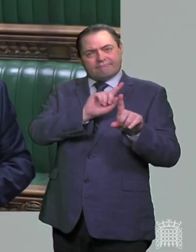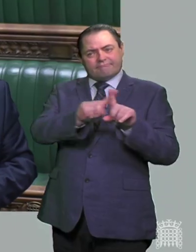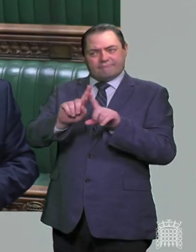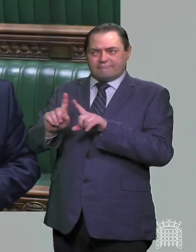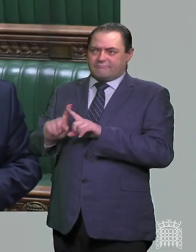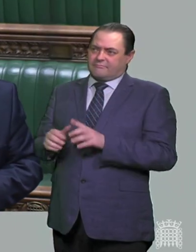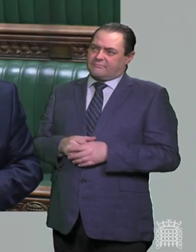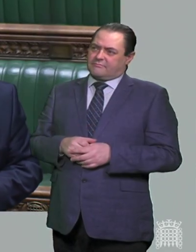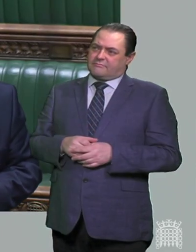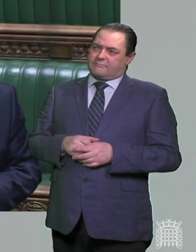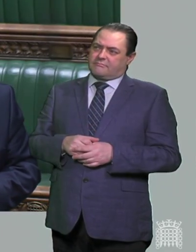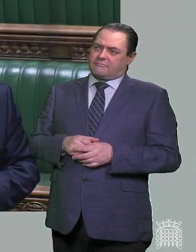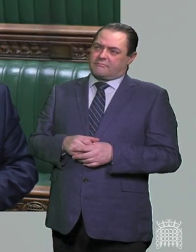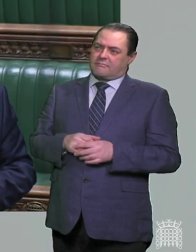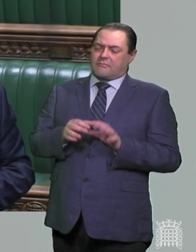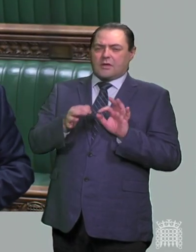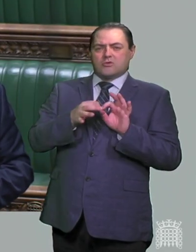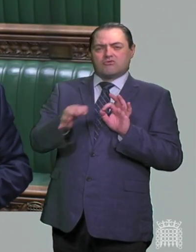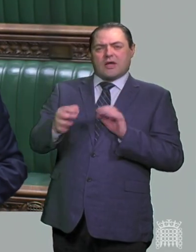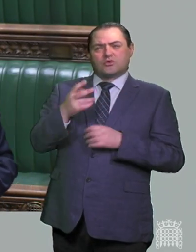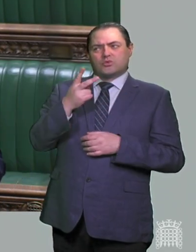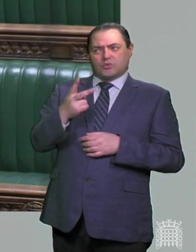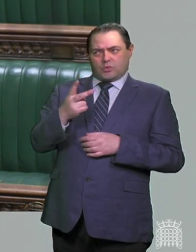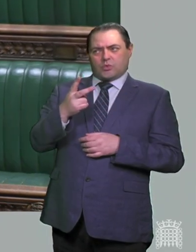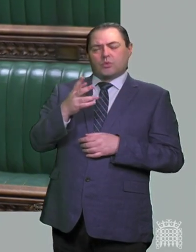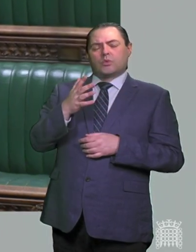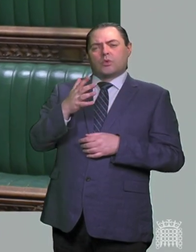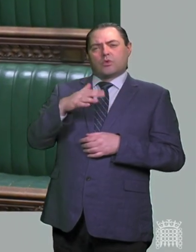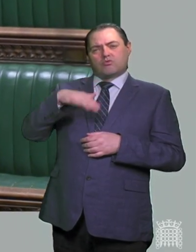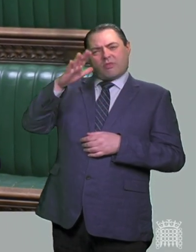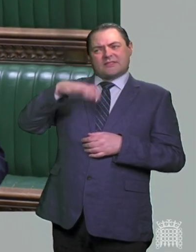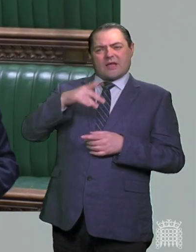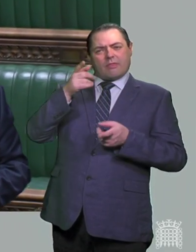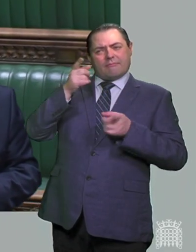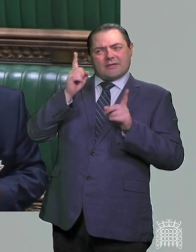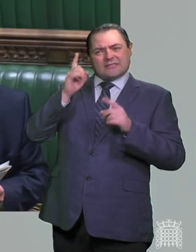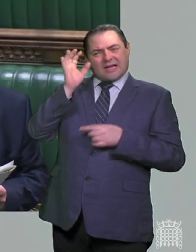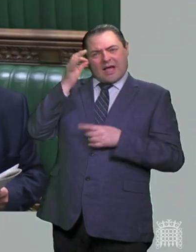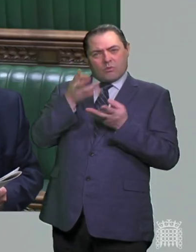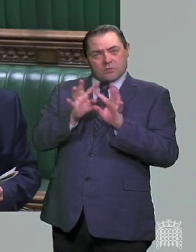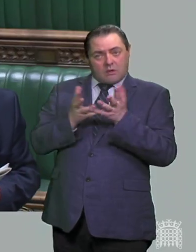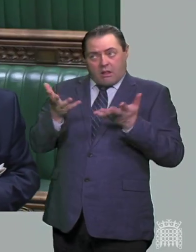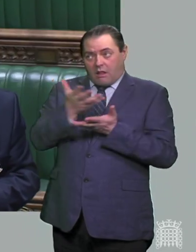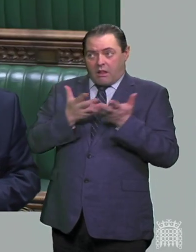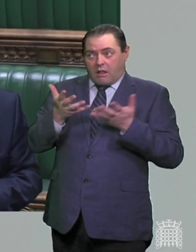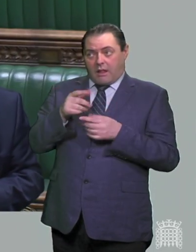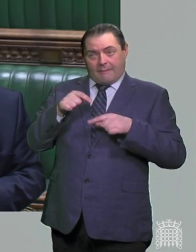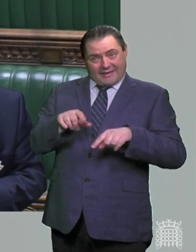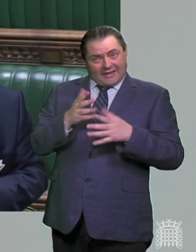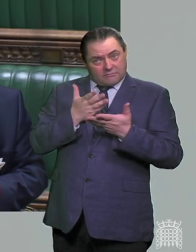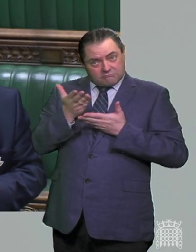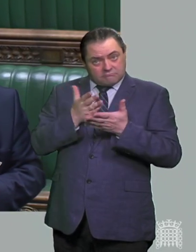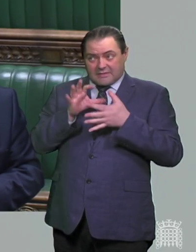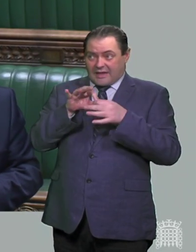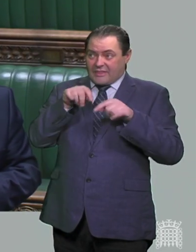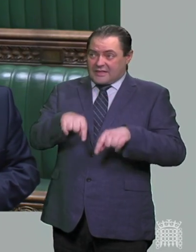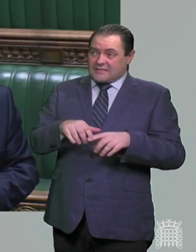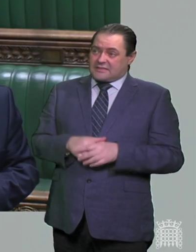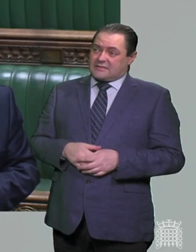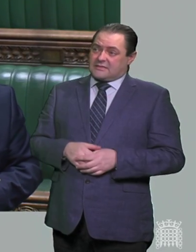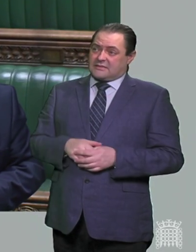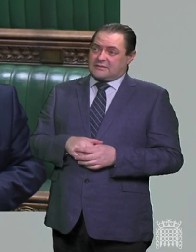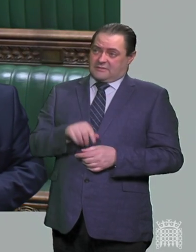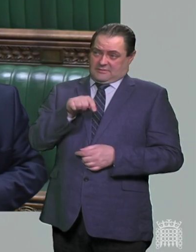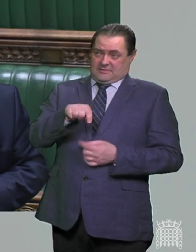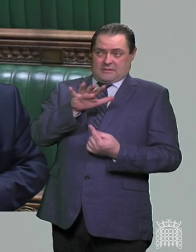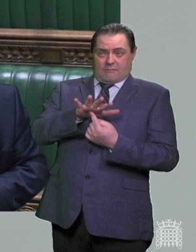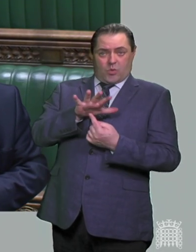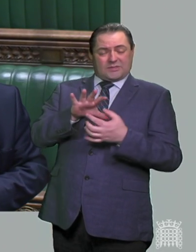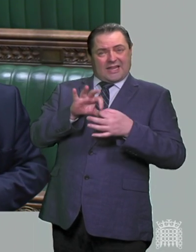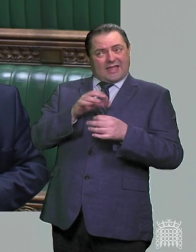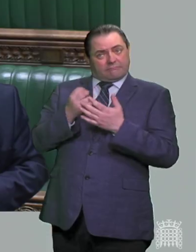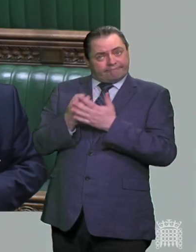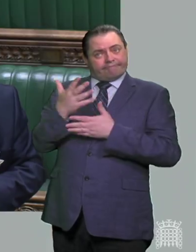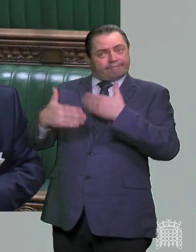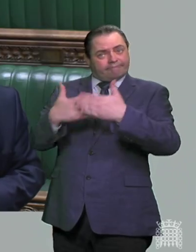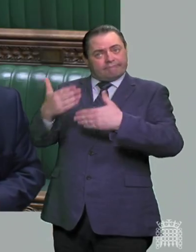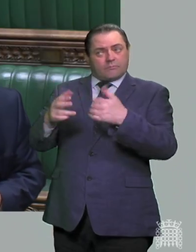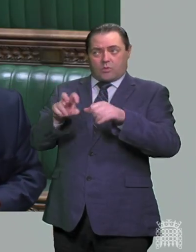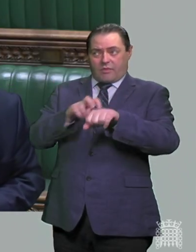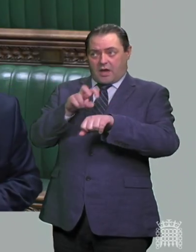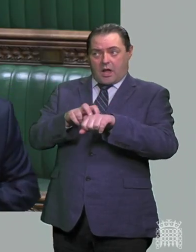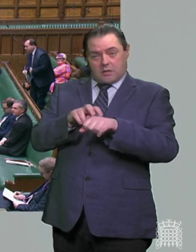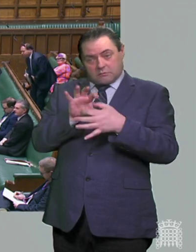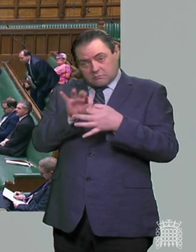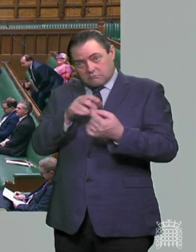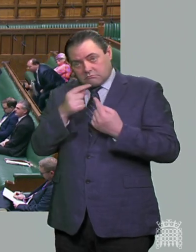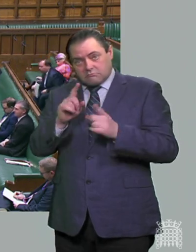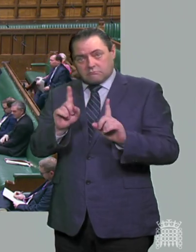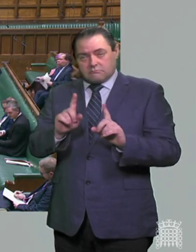Strand 2, on the North South Ministerial Council, is often overlooked, so can I ask the Minister whether, as we move forward with the Windsor framework, the bodies involved will have an important role to play in improving prosperity in Northern Ireland, and how he sees that developing?